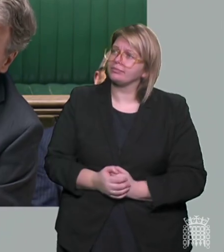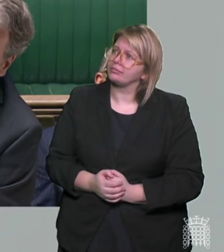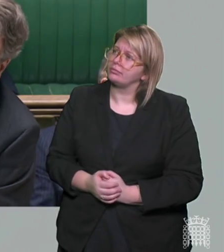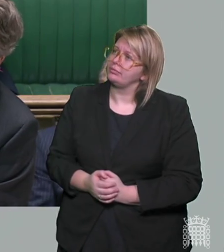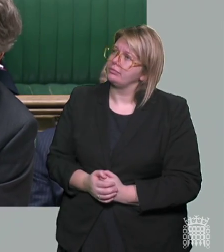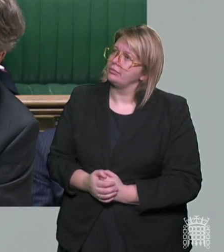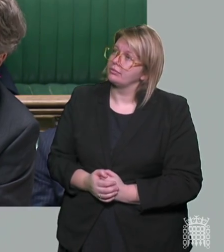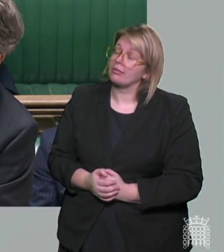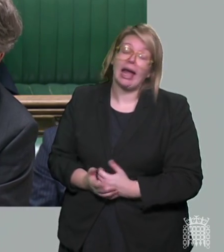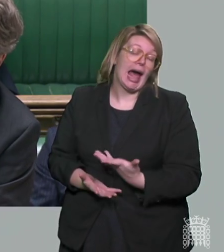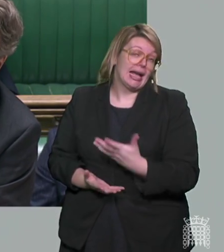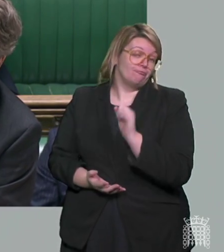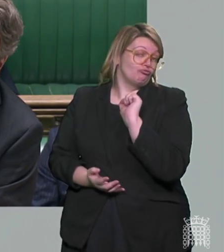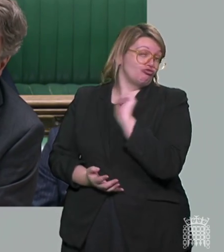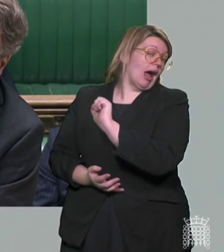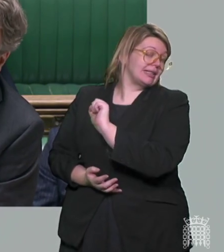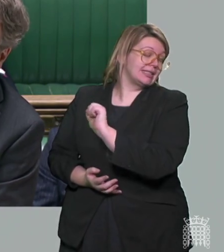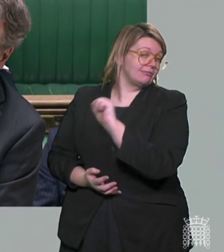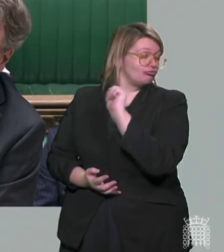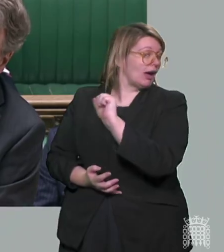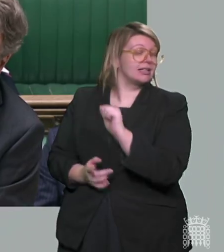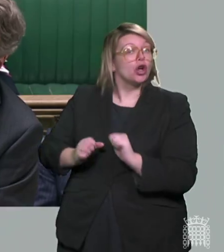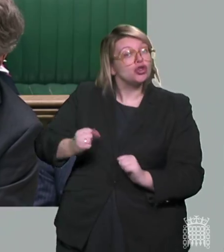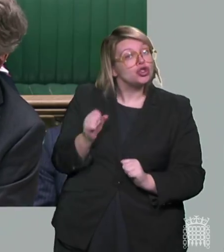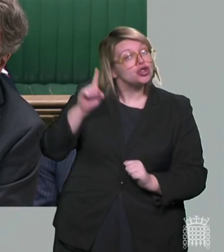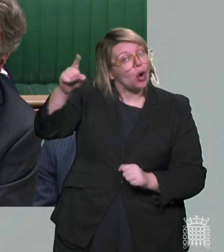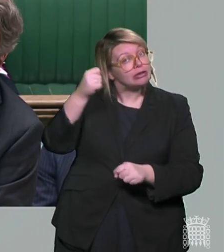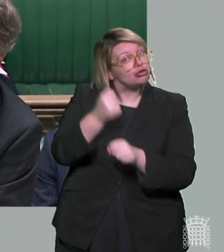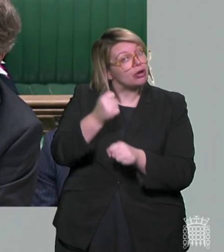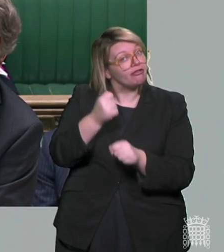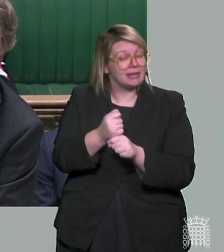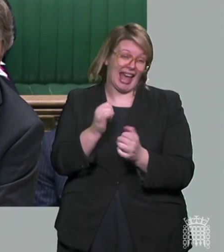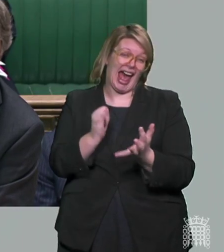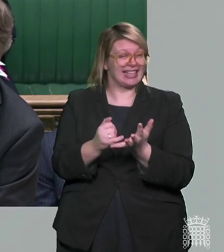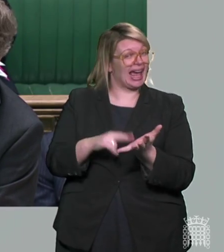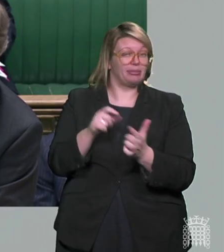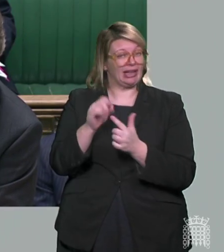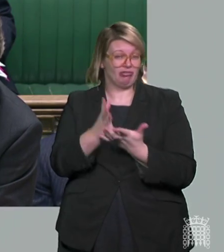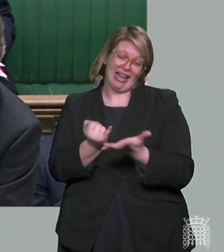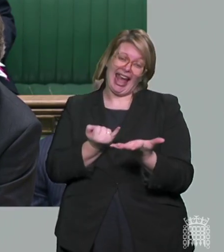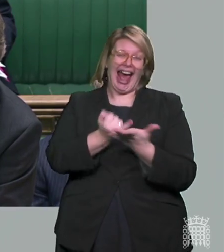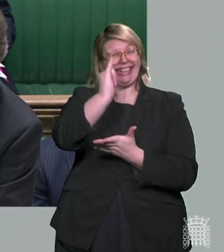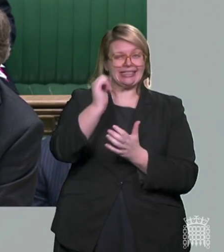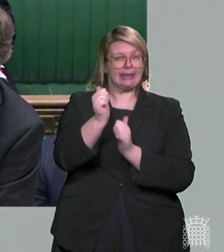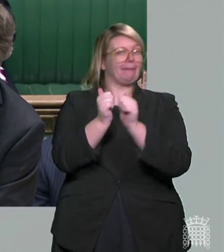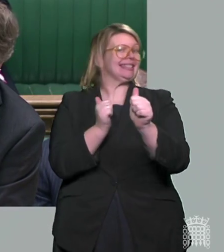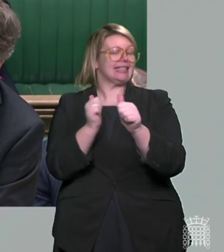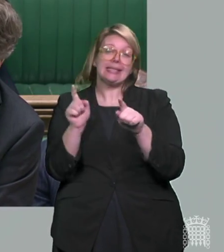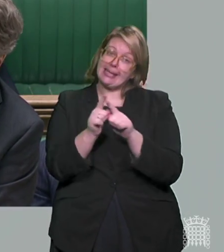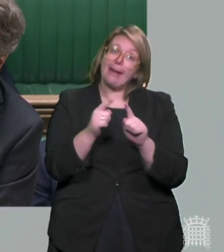This is just another example of how anti-business this Scottish Government are—the SNP and its coalition partners, the Greens.